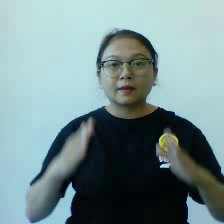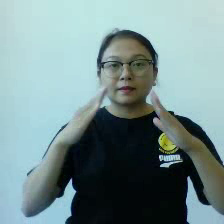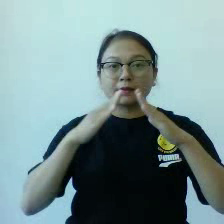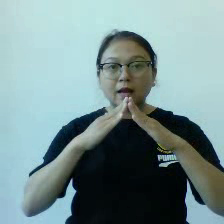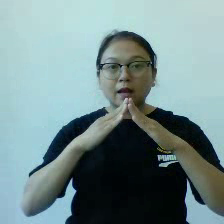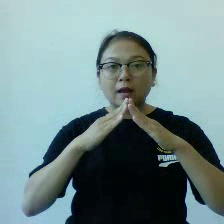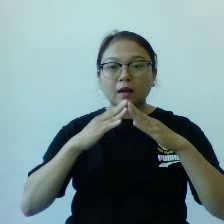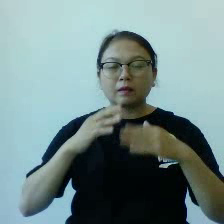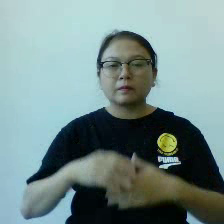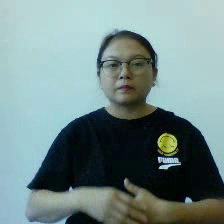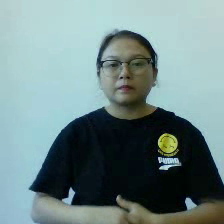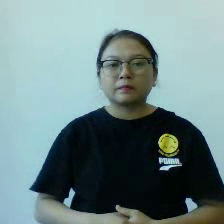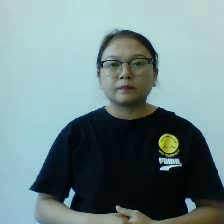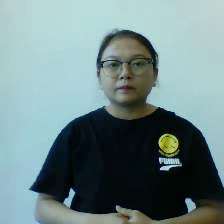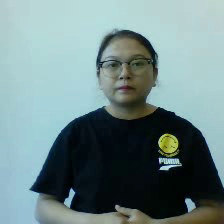Nhà